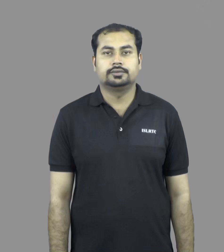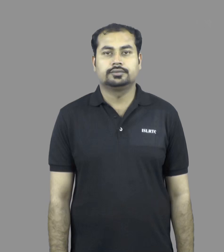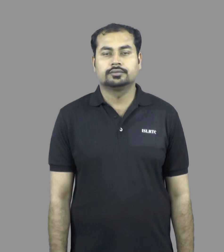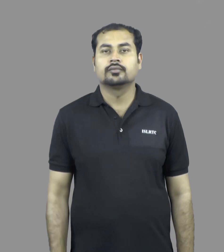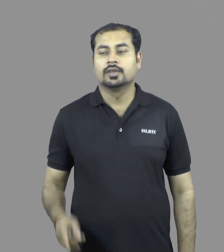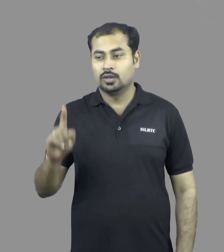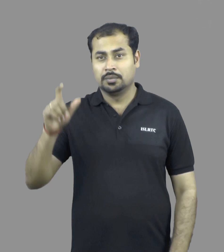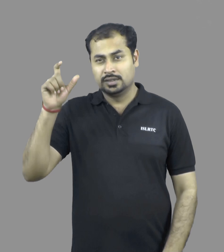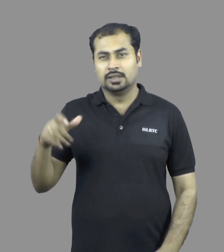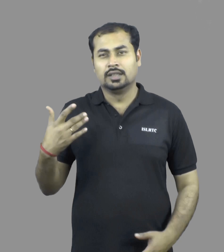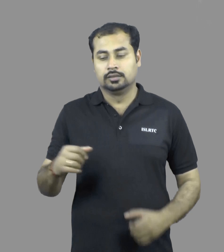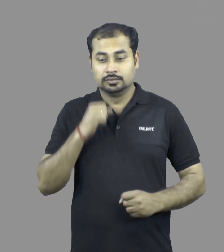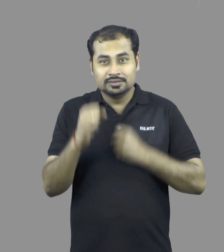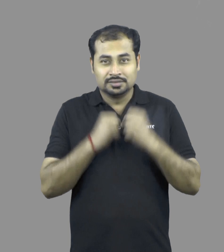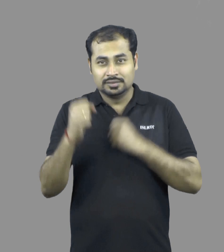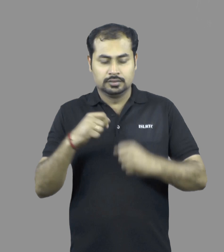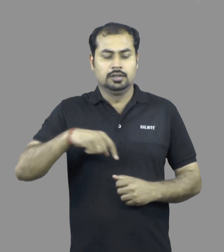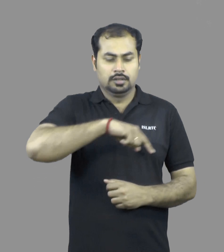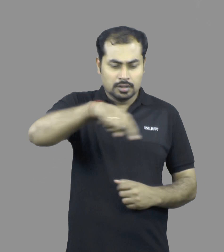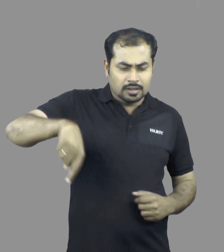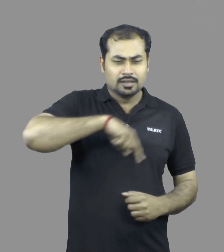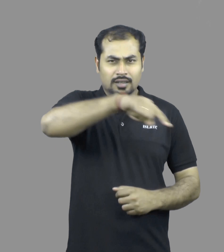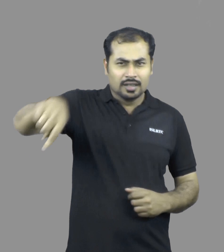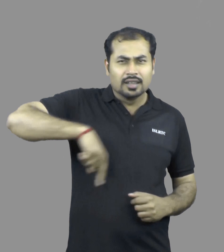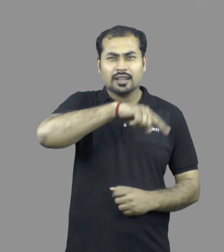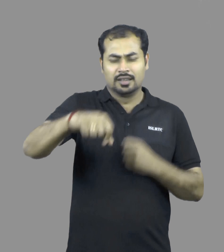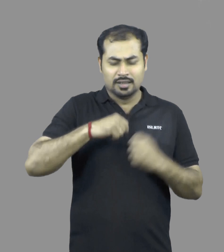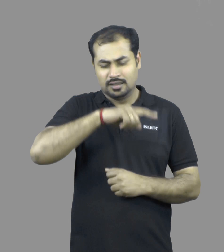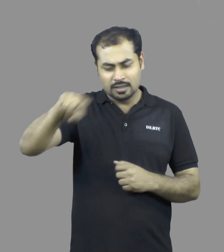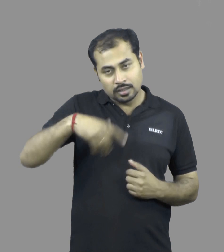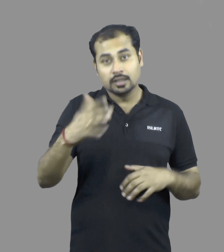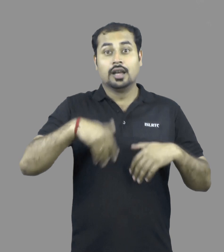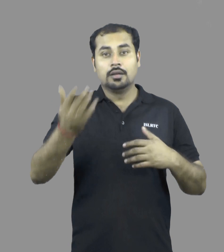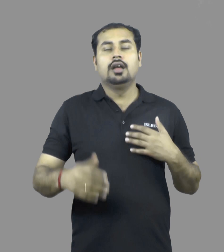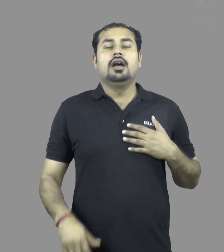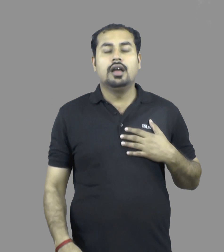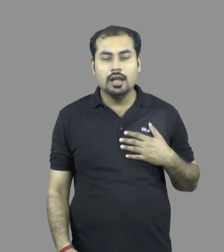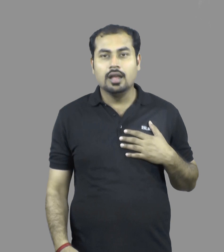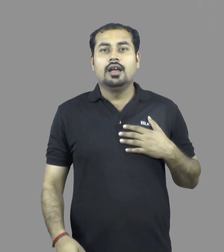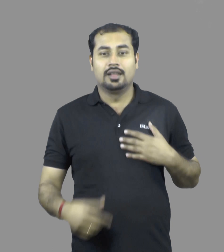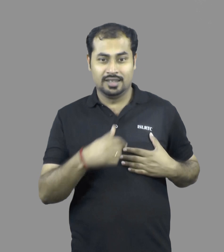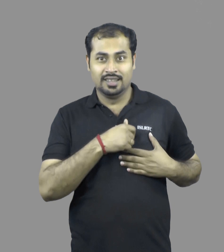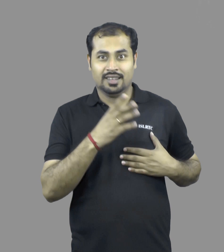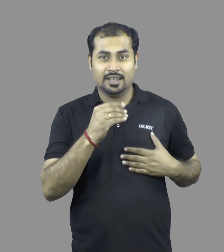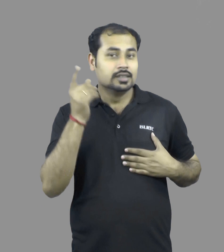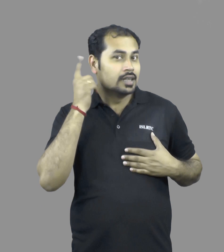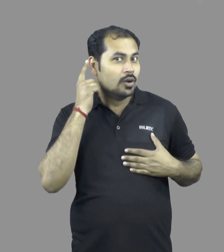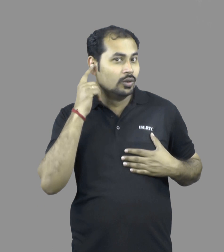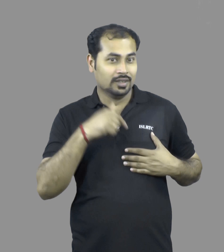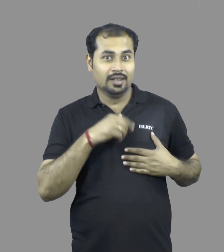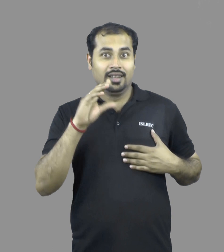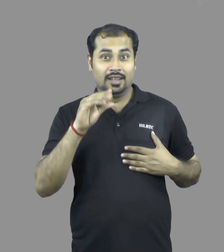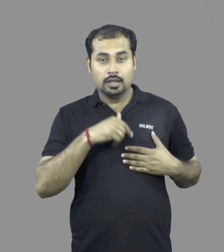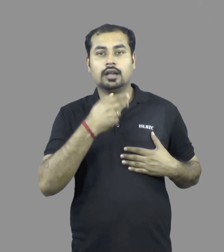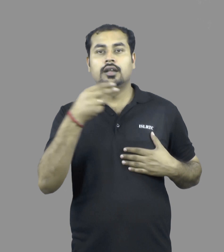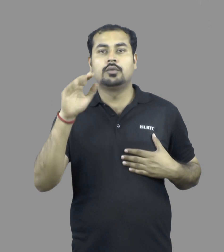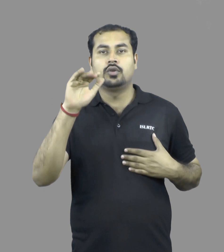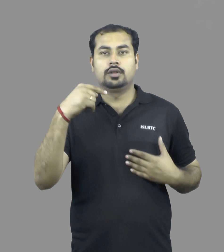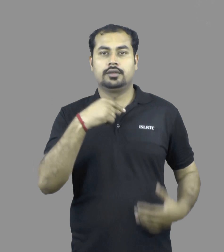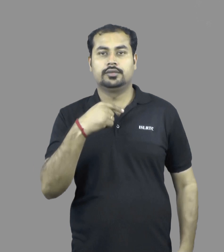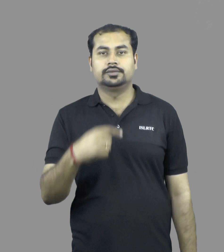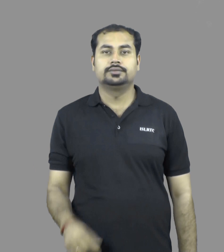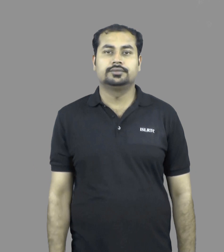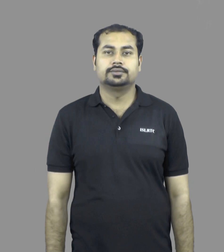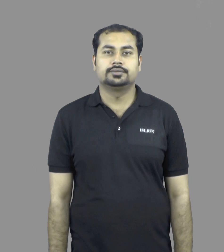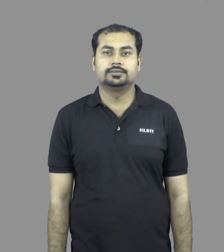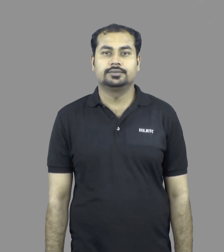Palpitation